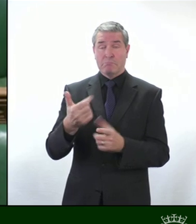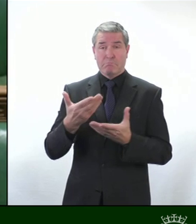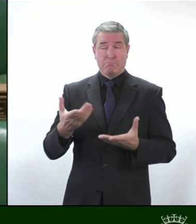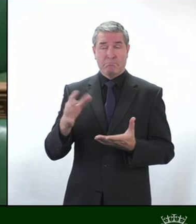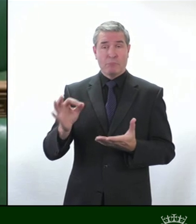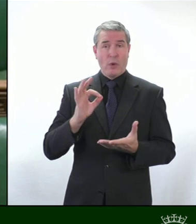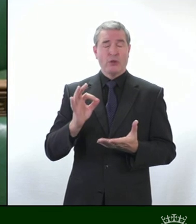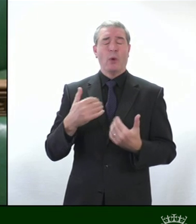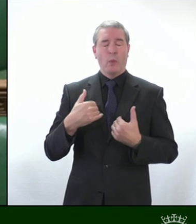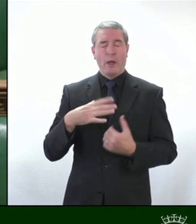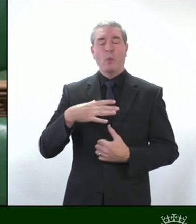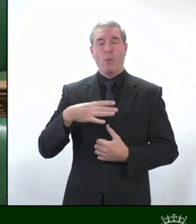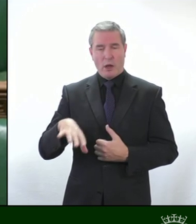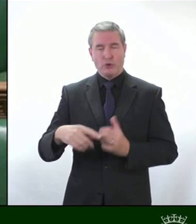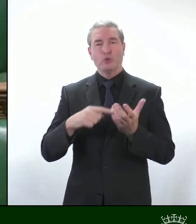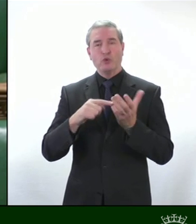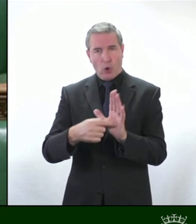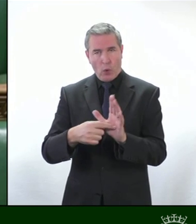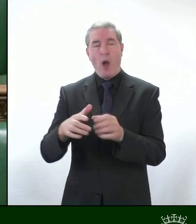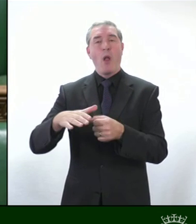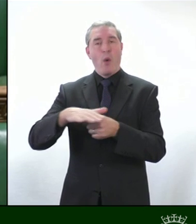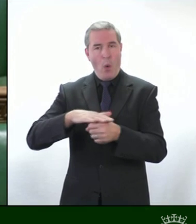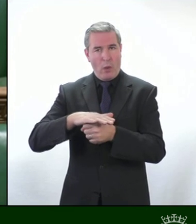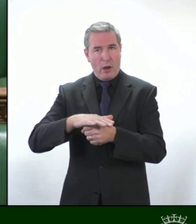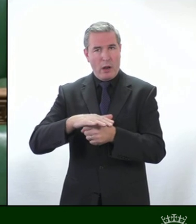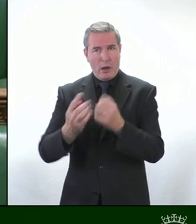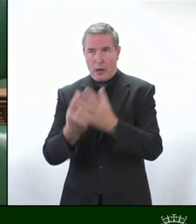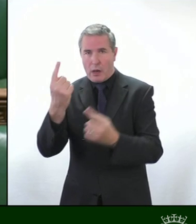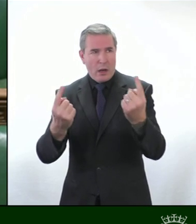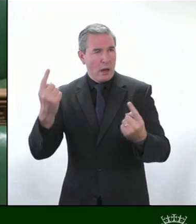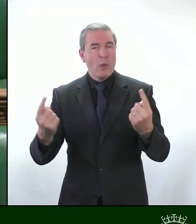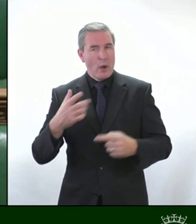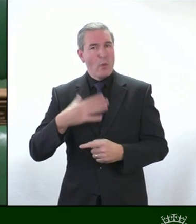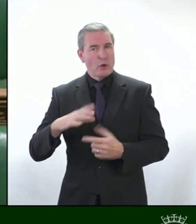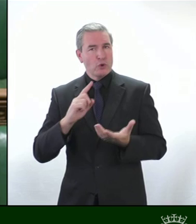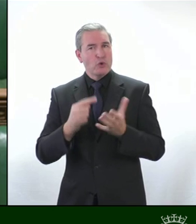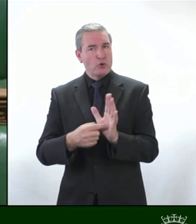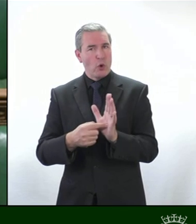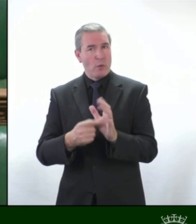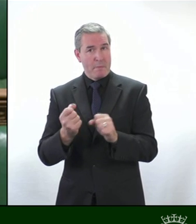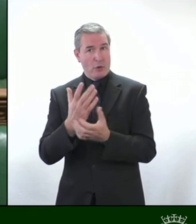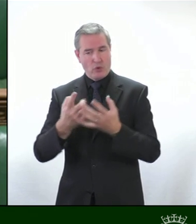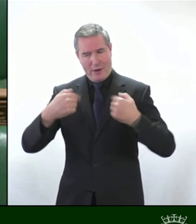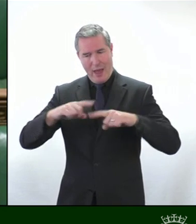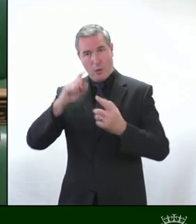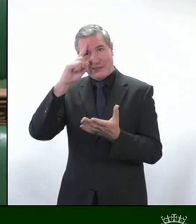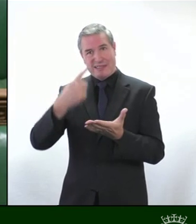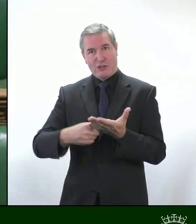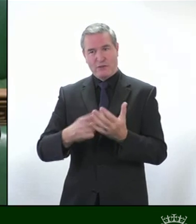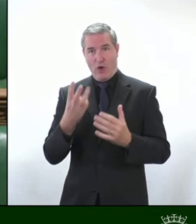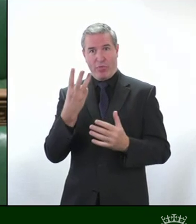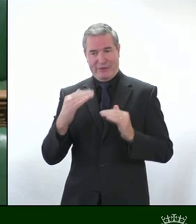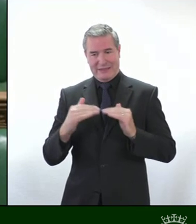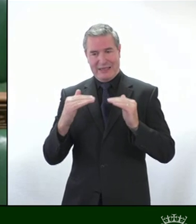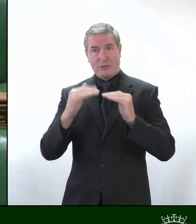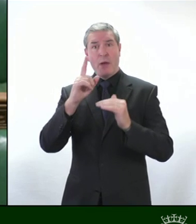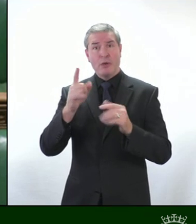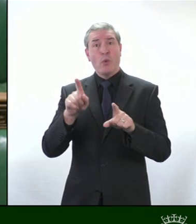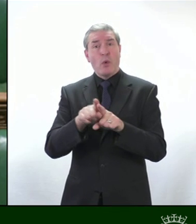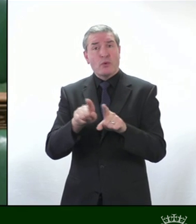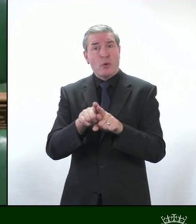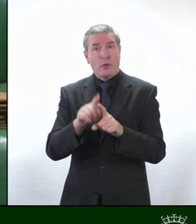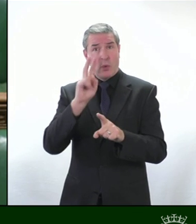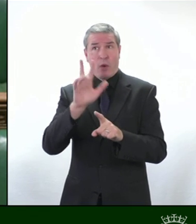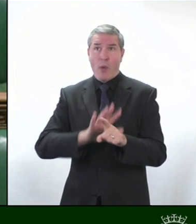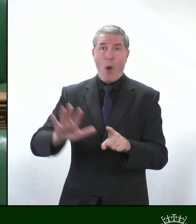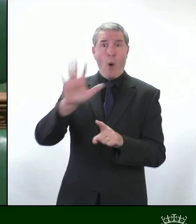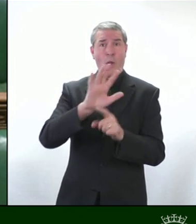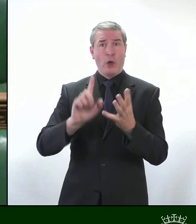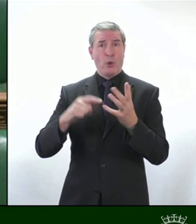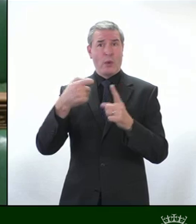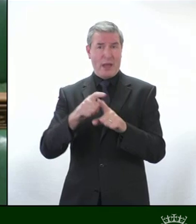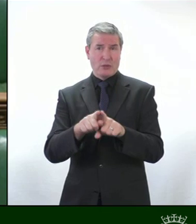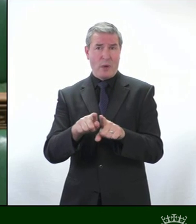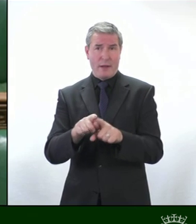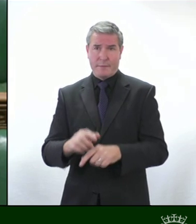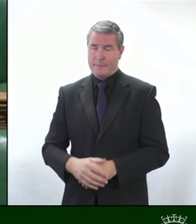Of course we want to reflect local conditions as closely and accurately as we can in taking our decisions about tiering, but we must look at the entire national picture.